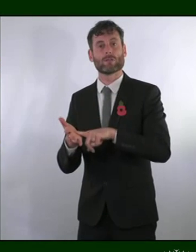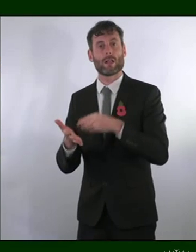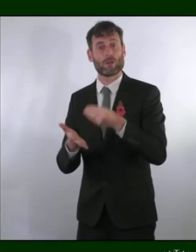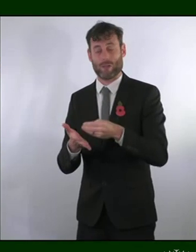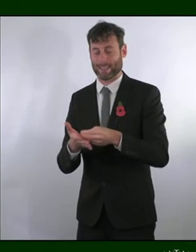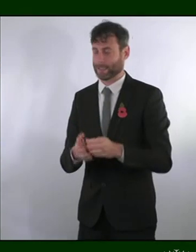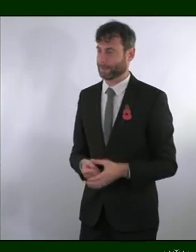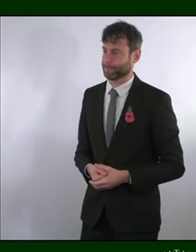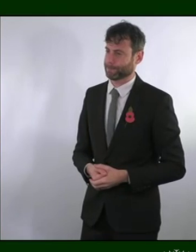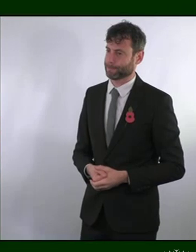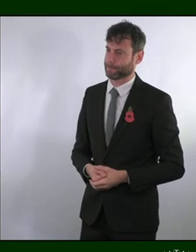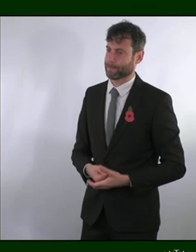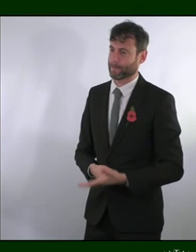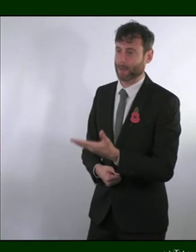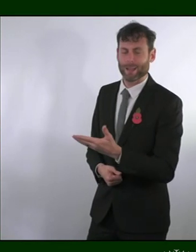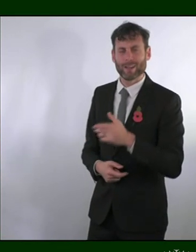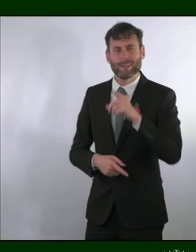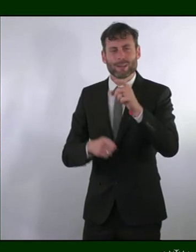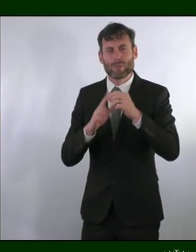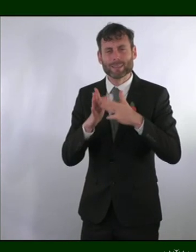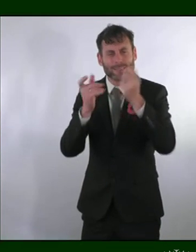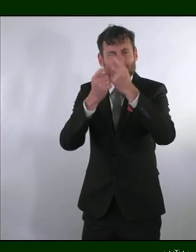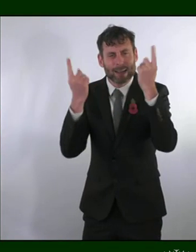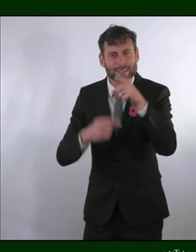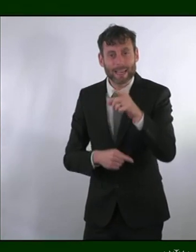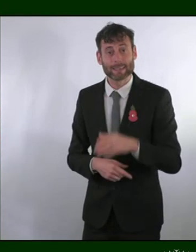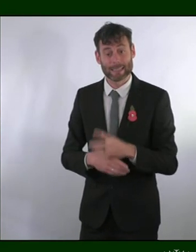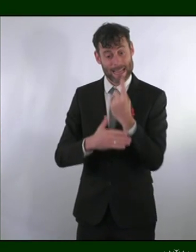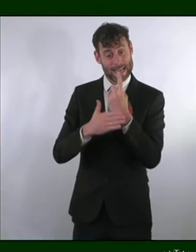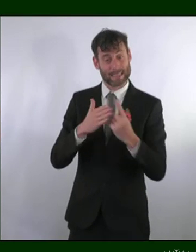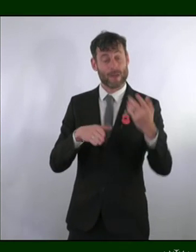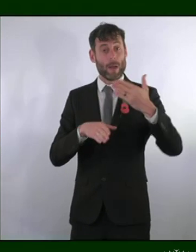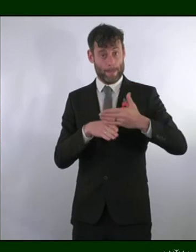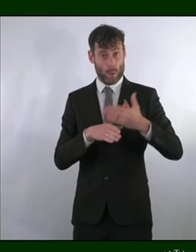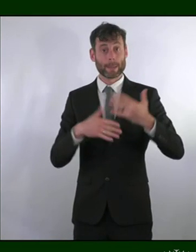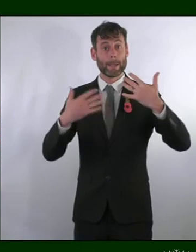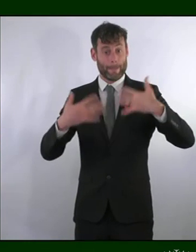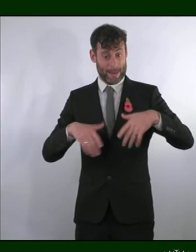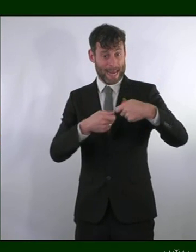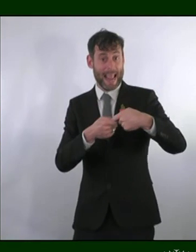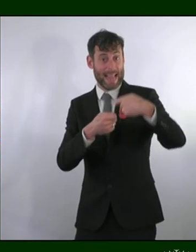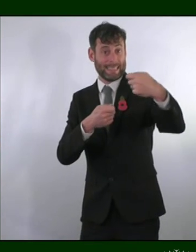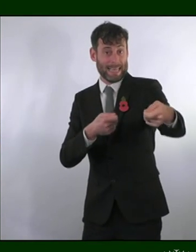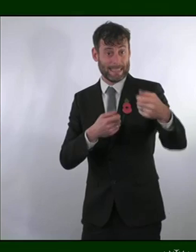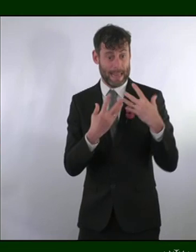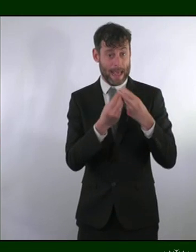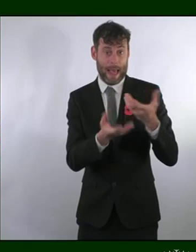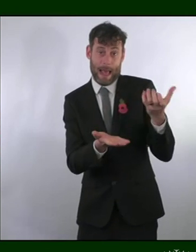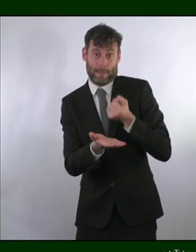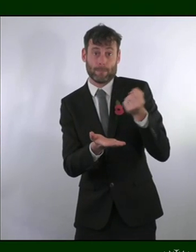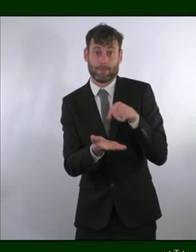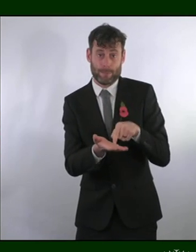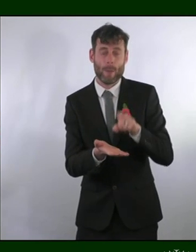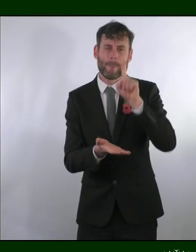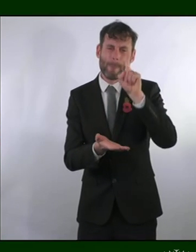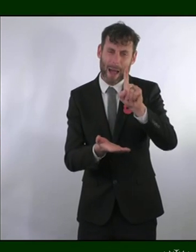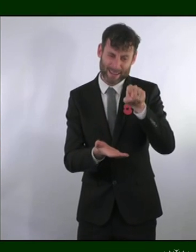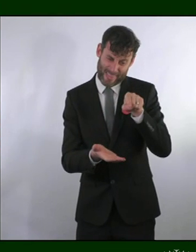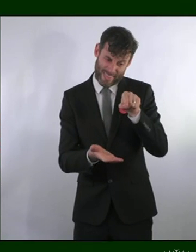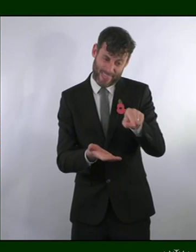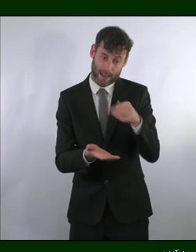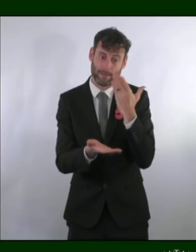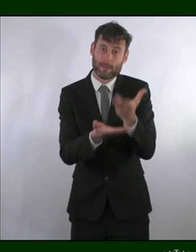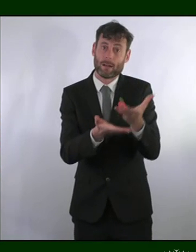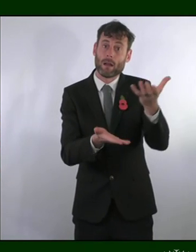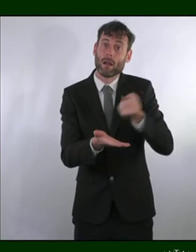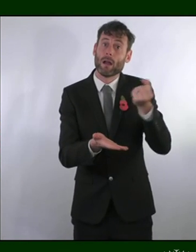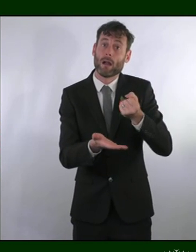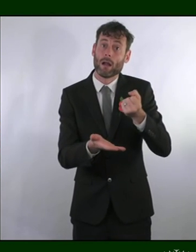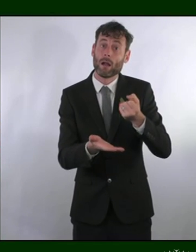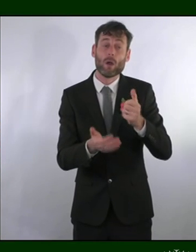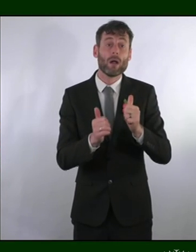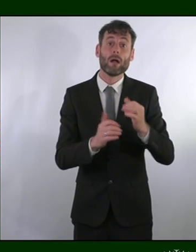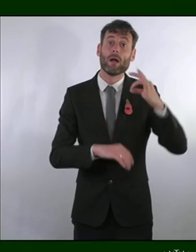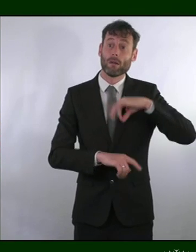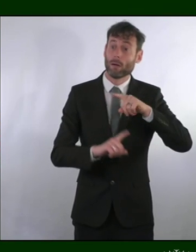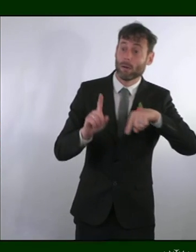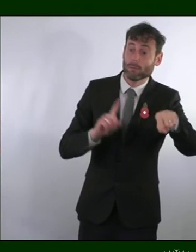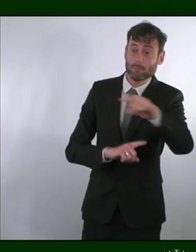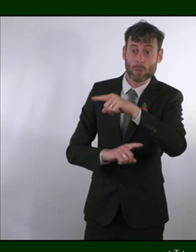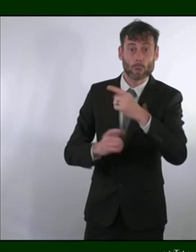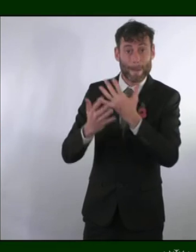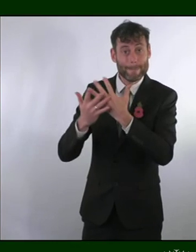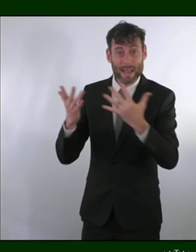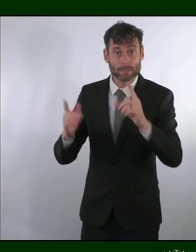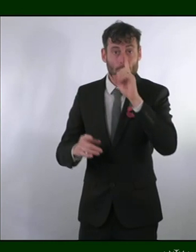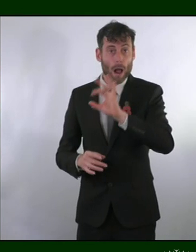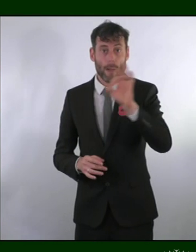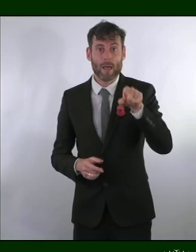The Prime Minister just doesn’t get it. I know very well that the self-employment income support scheme has been extended, but the Prime Minister must know that that scheme simply does not apply to millions of self-employed people.